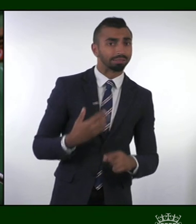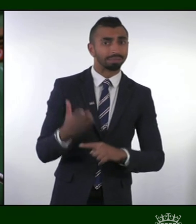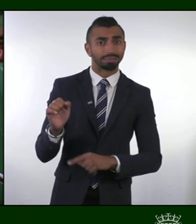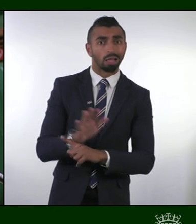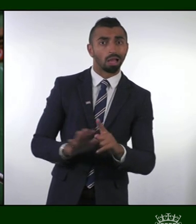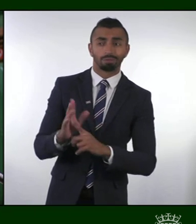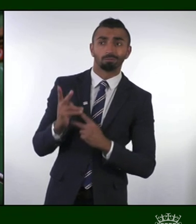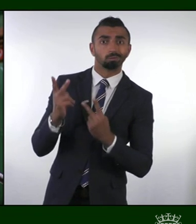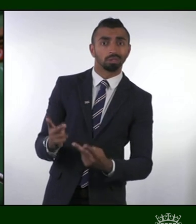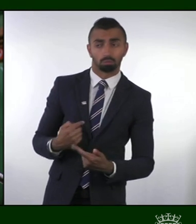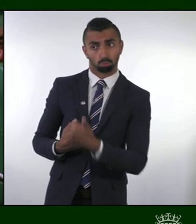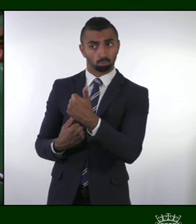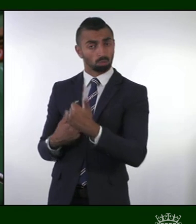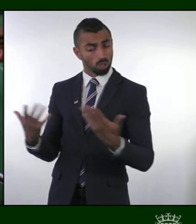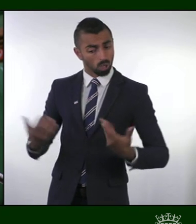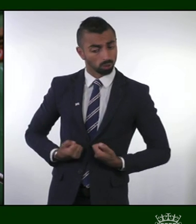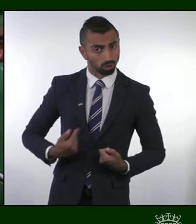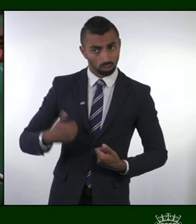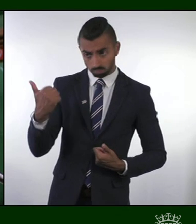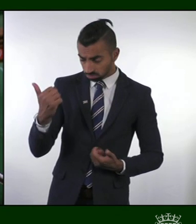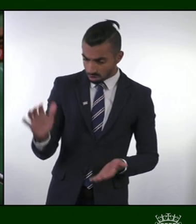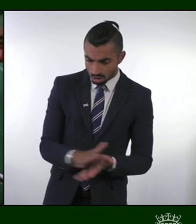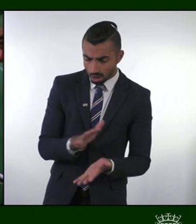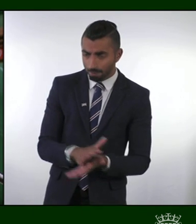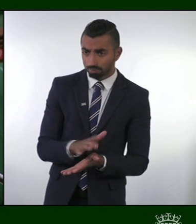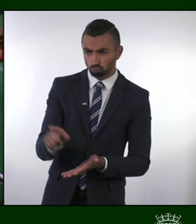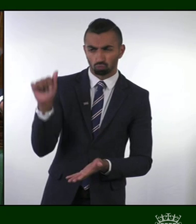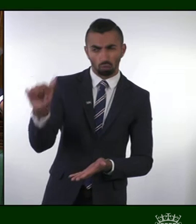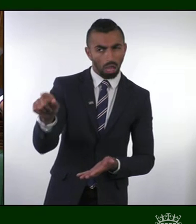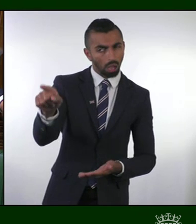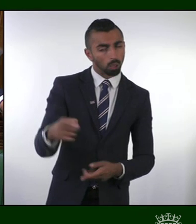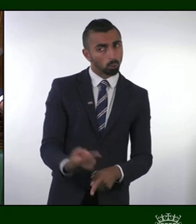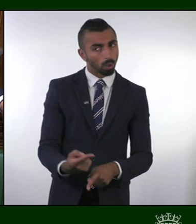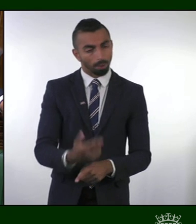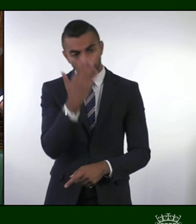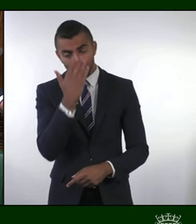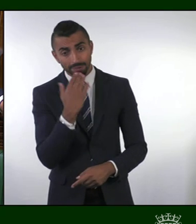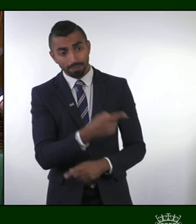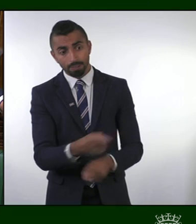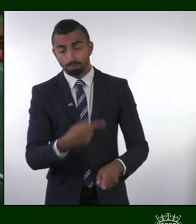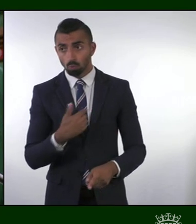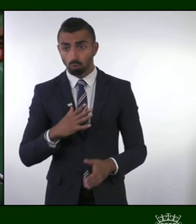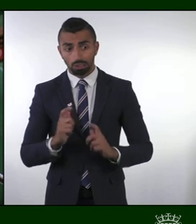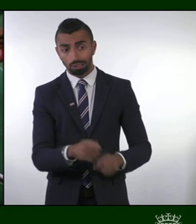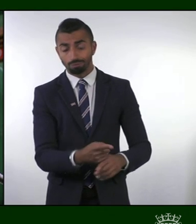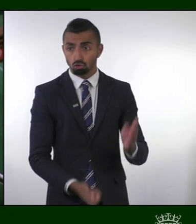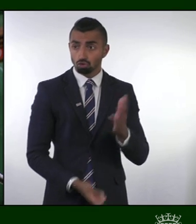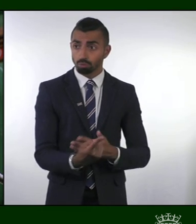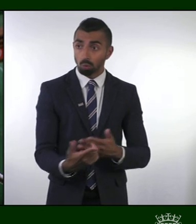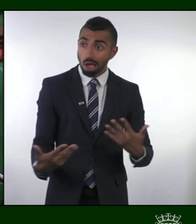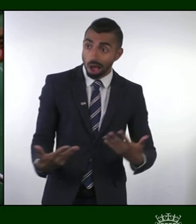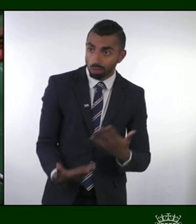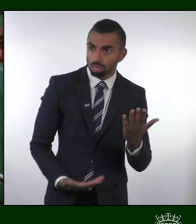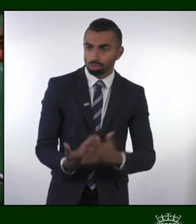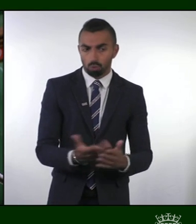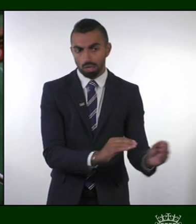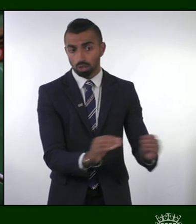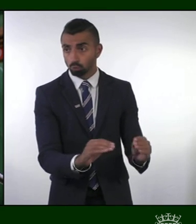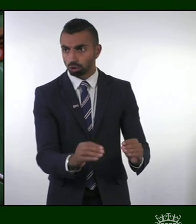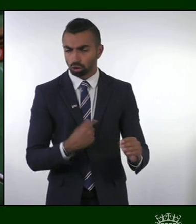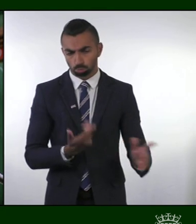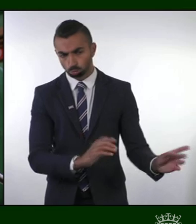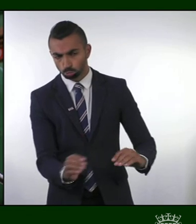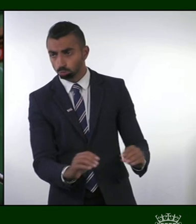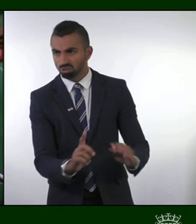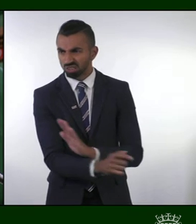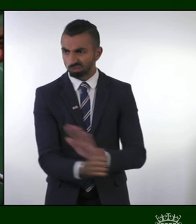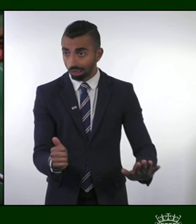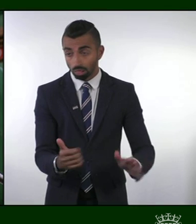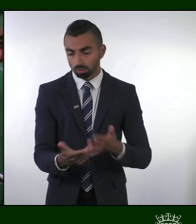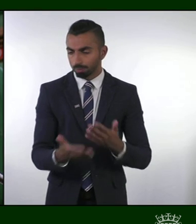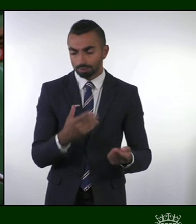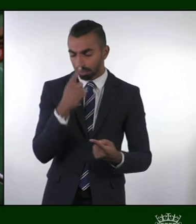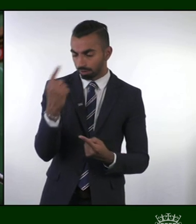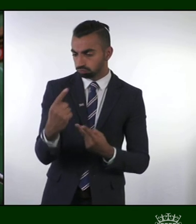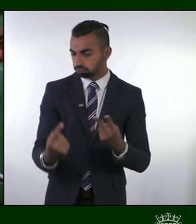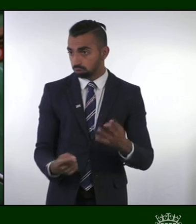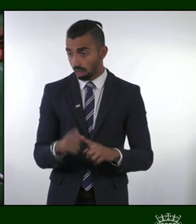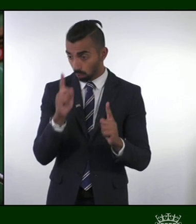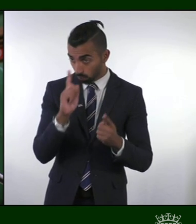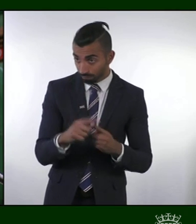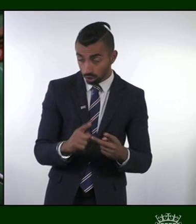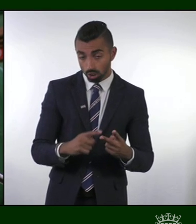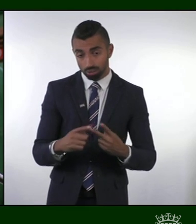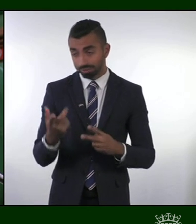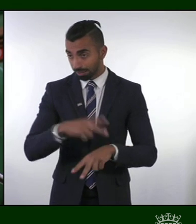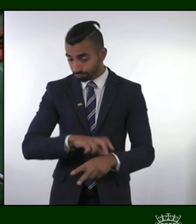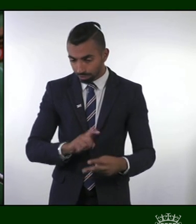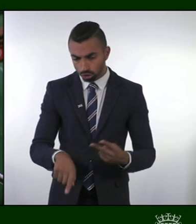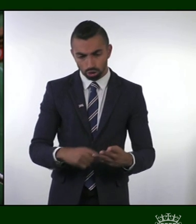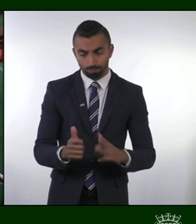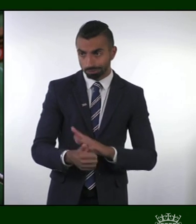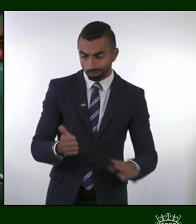He is absolutely right. The best way for us to provide opportunity for people is to give them the skills and the education they need, whether through universities, institutes of technology, further education, schools or apprenticeships.